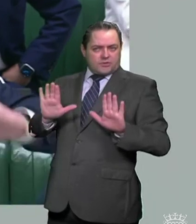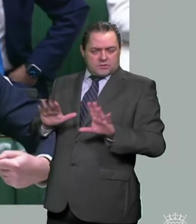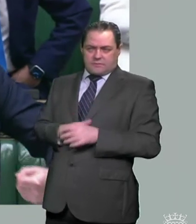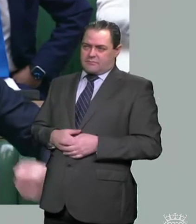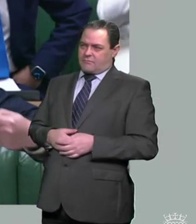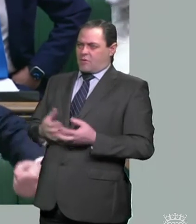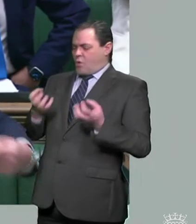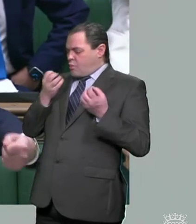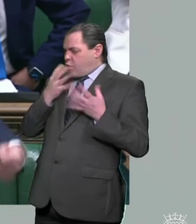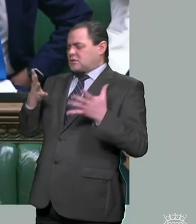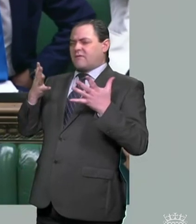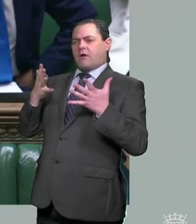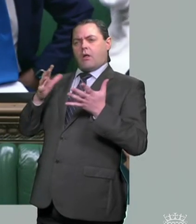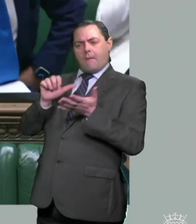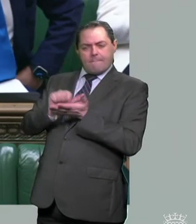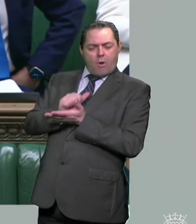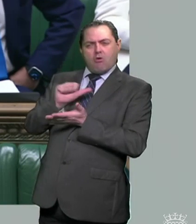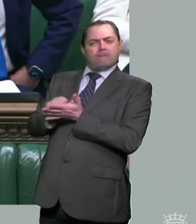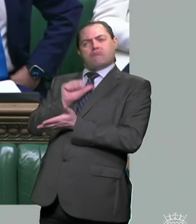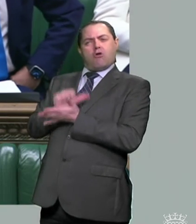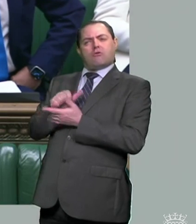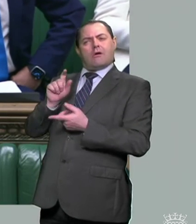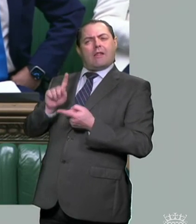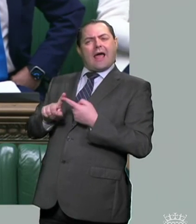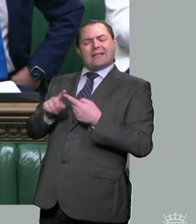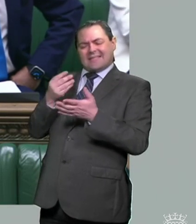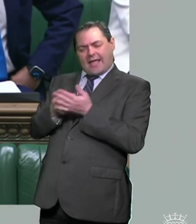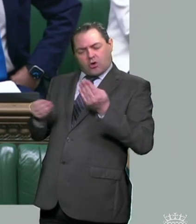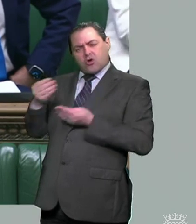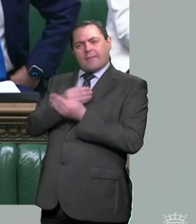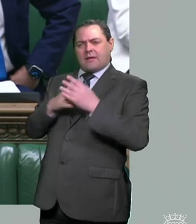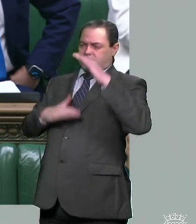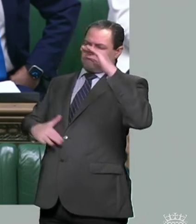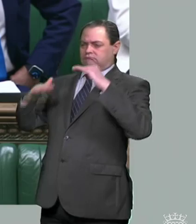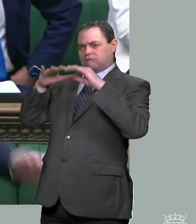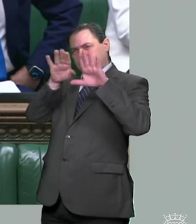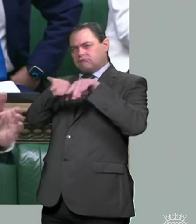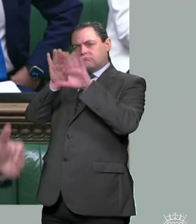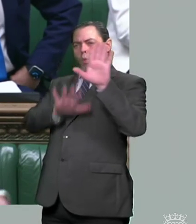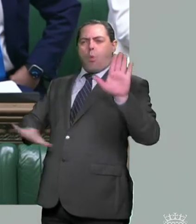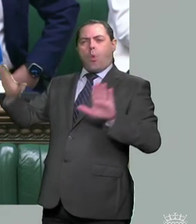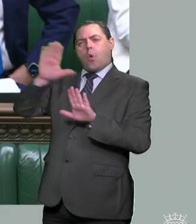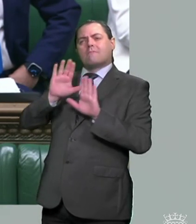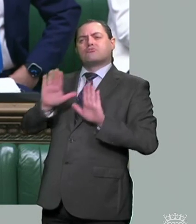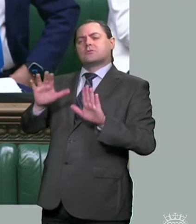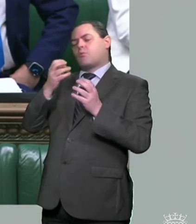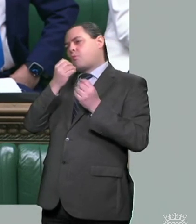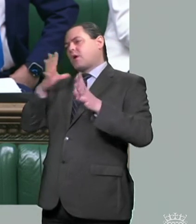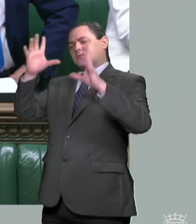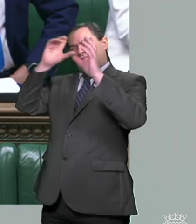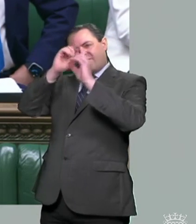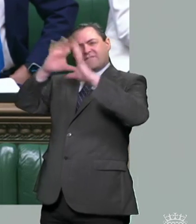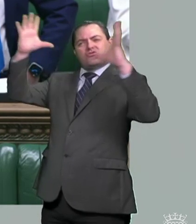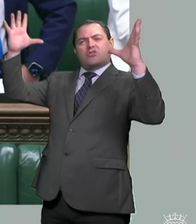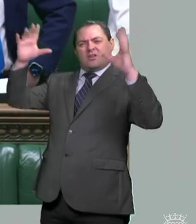It is a wonderful economic and moral mission to level up and give opportunity across the whole country, and a fantastic vision for this country.